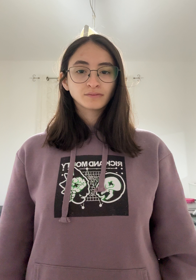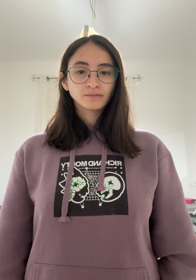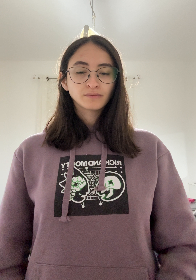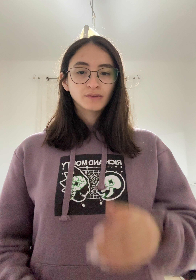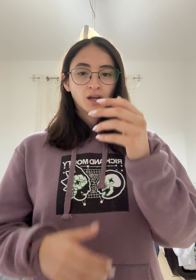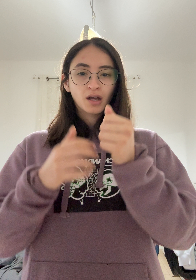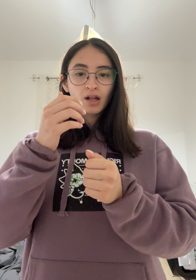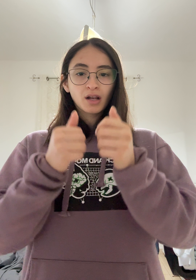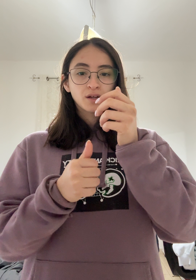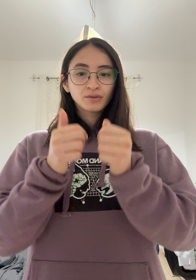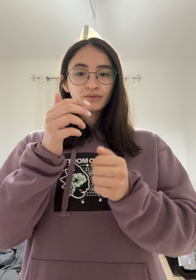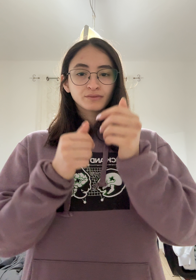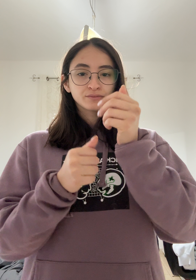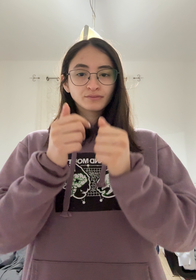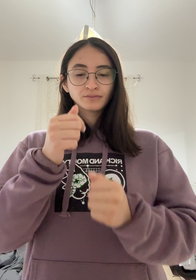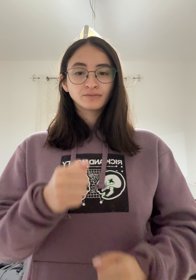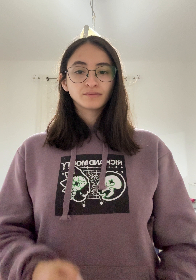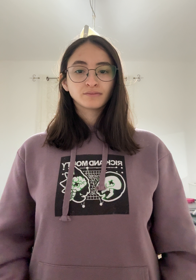חלב